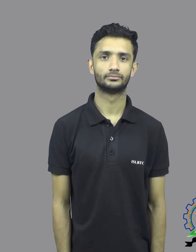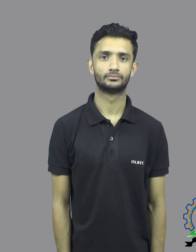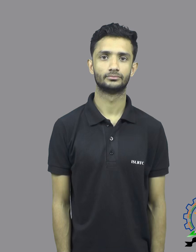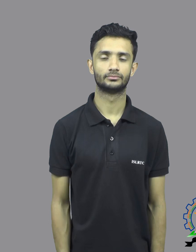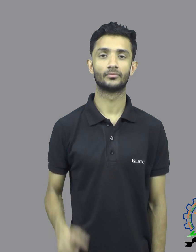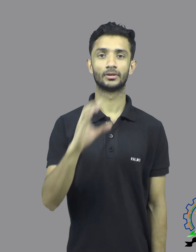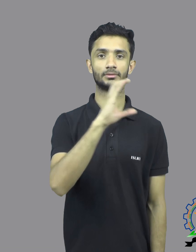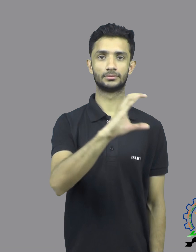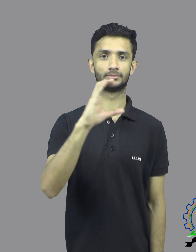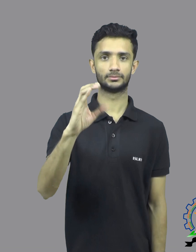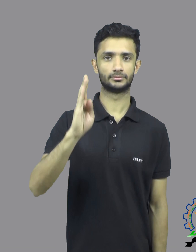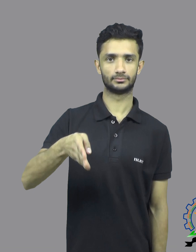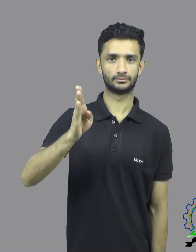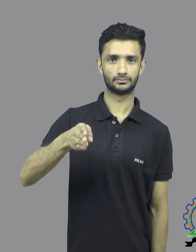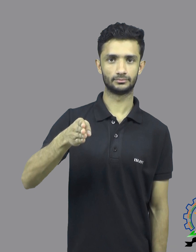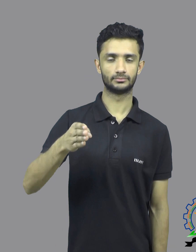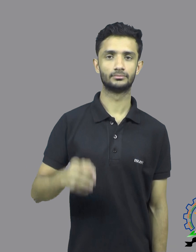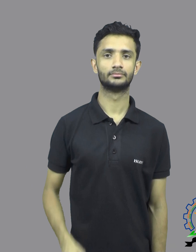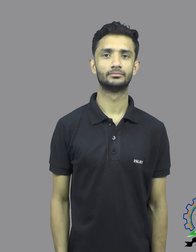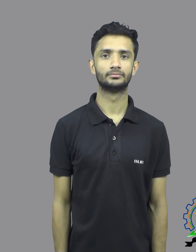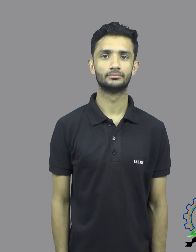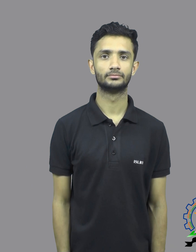Credit Card